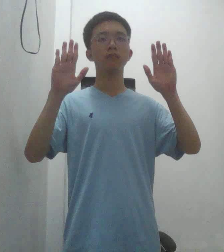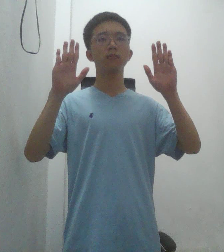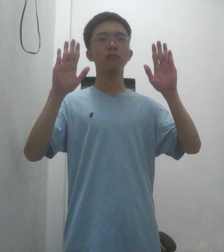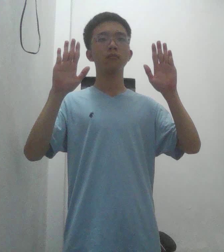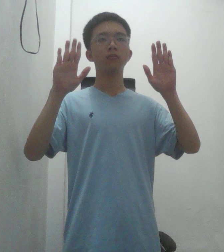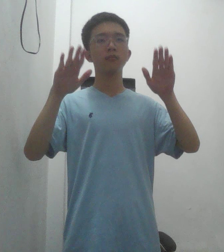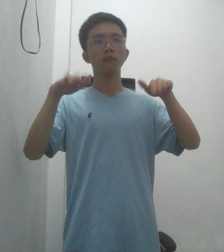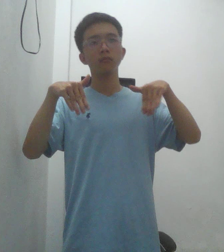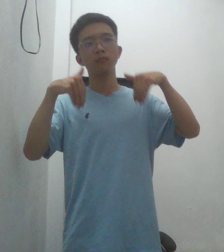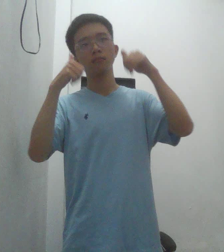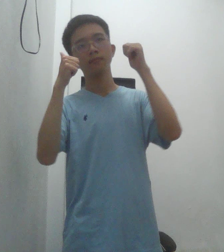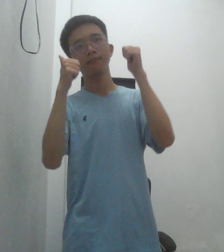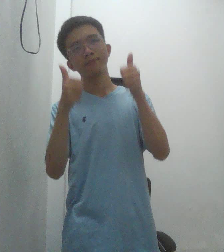tuyet voi